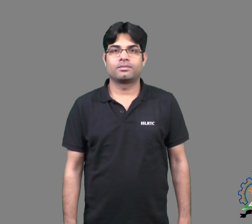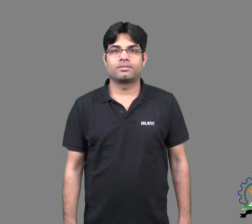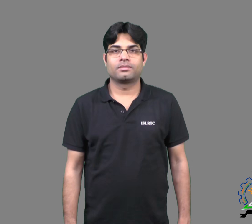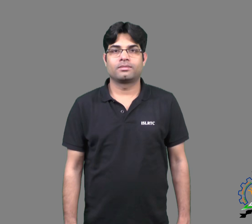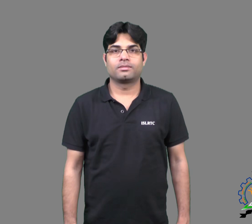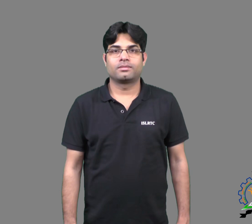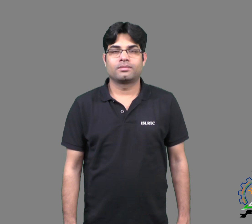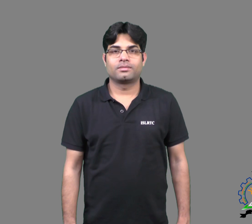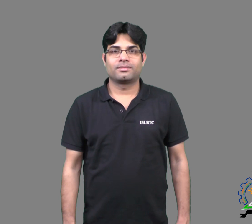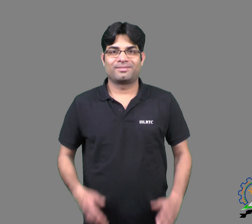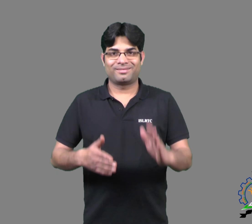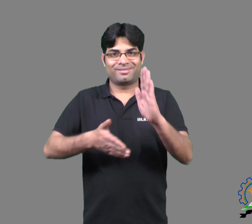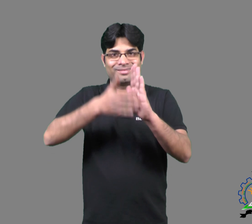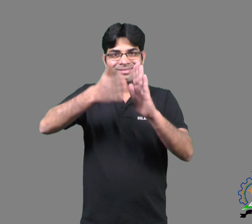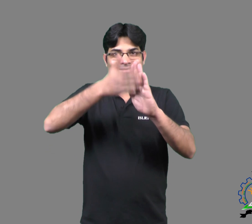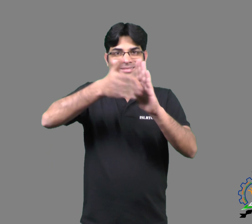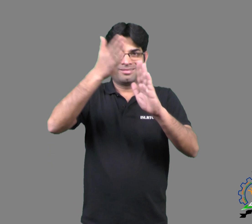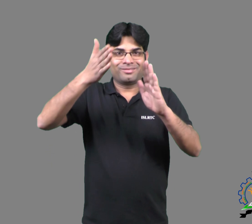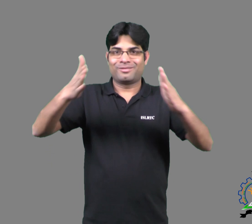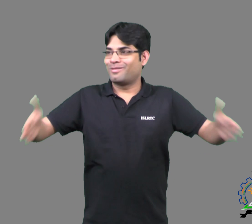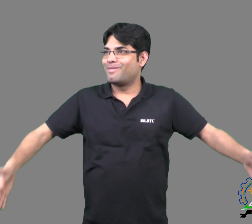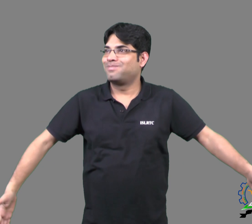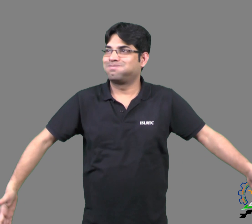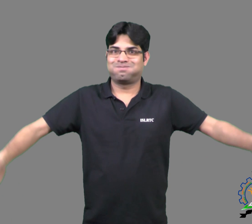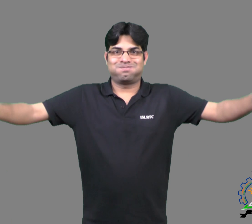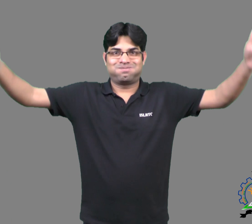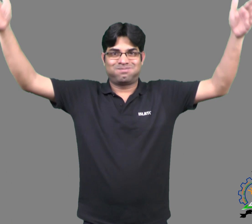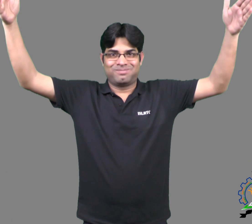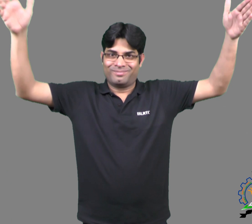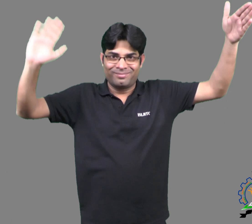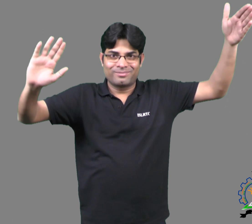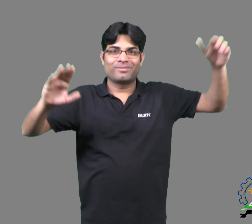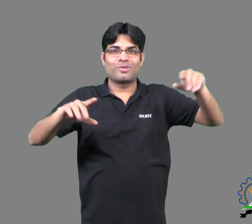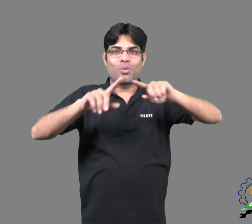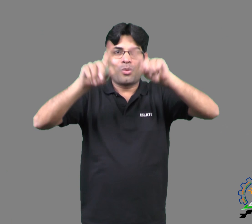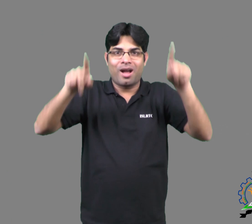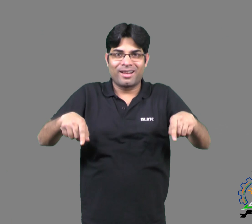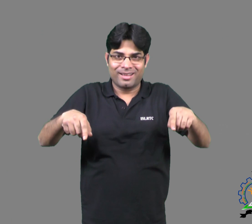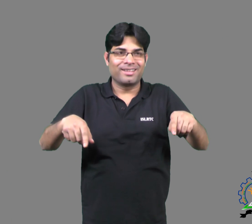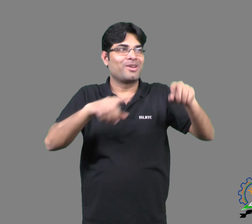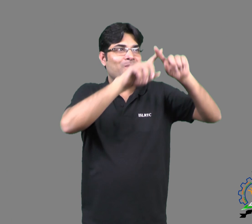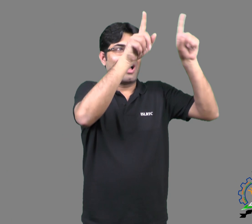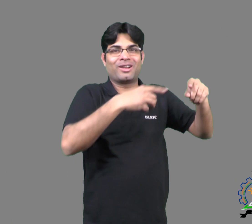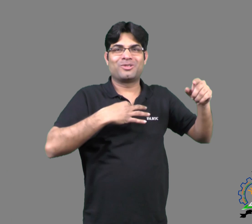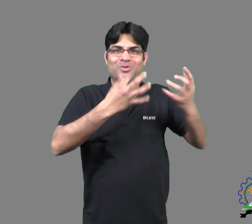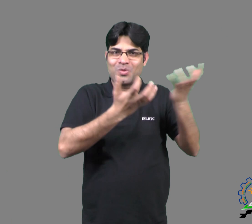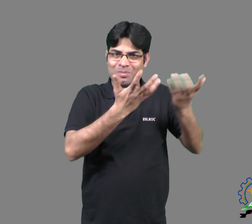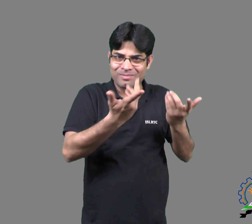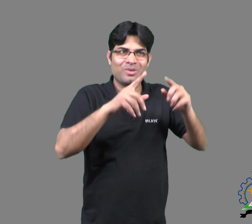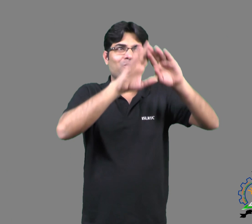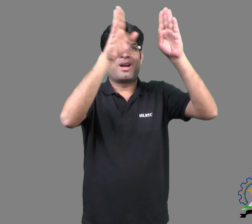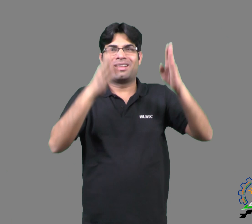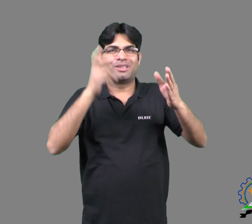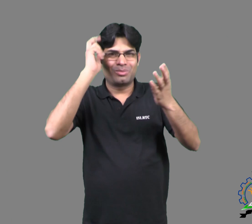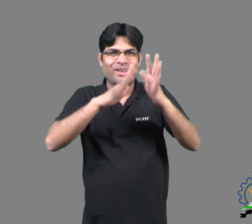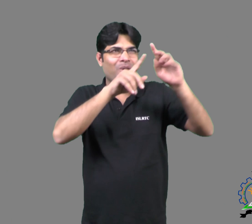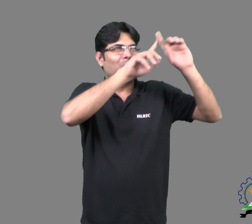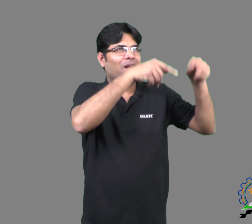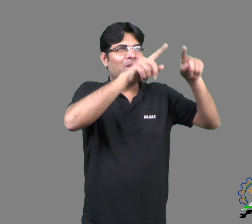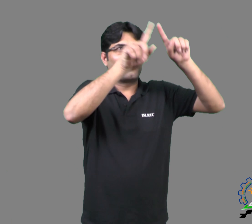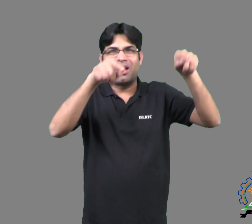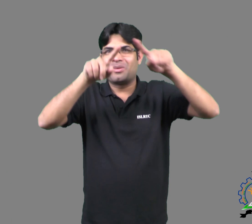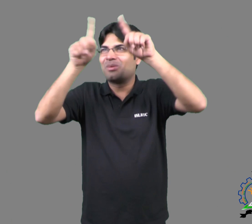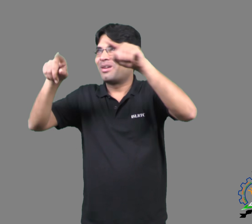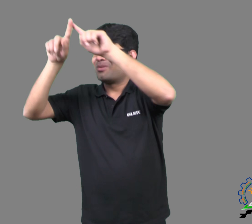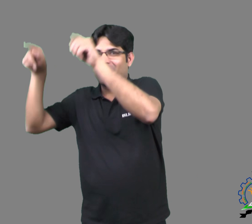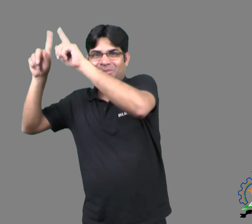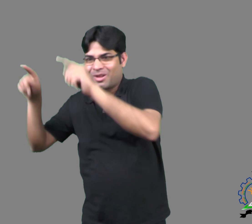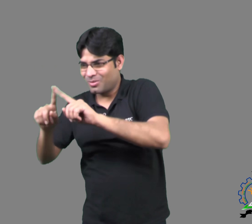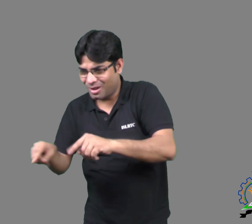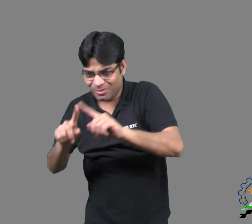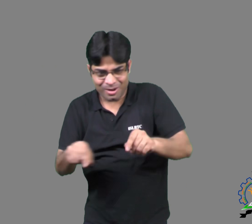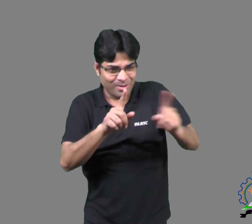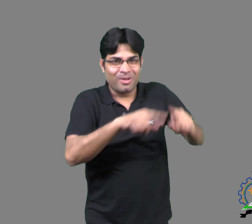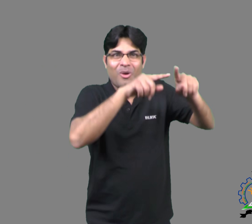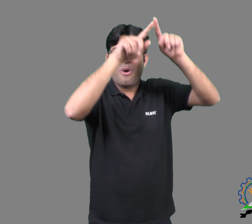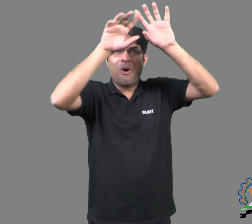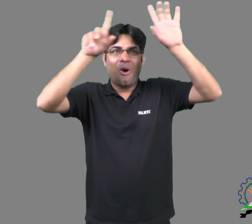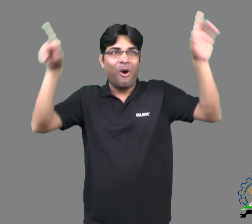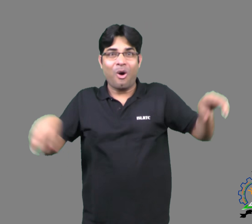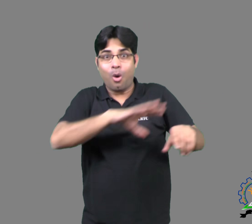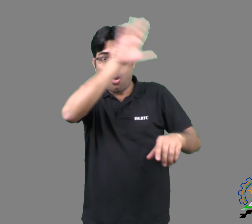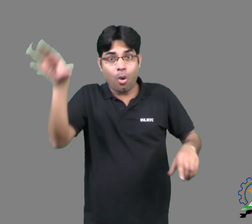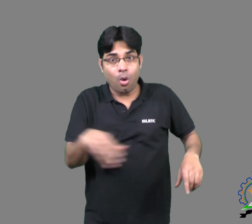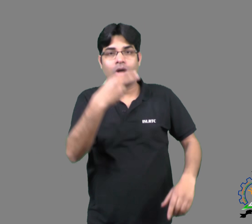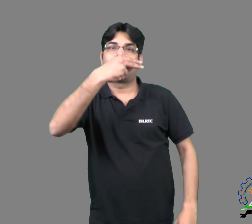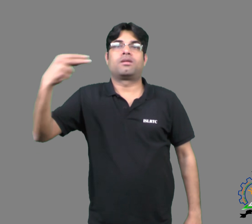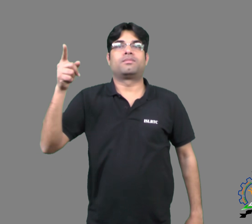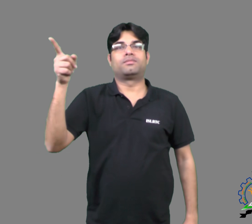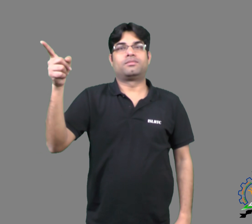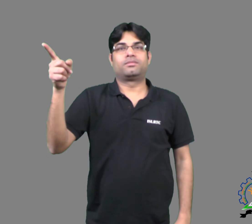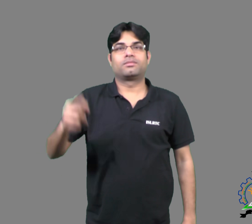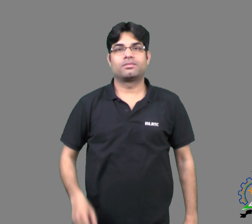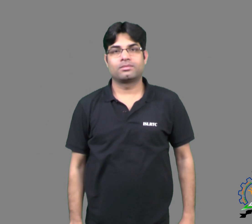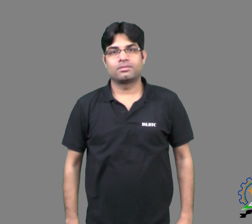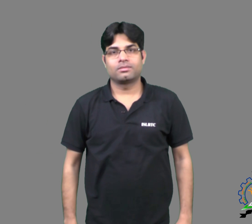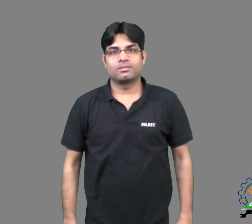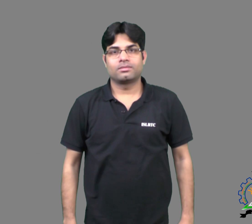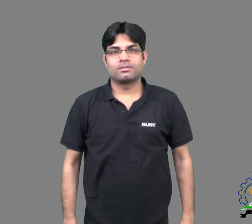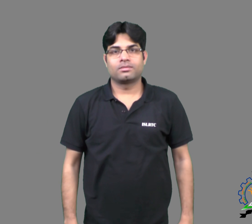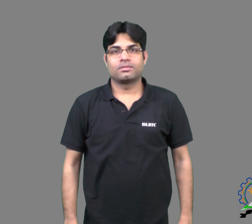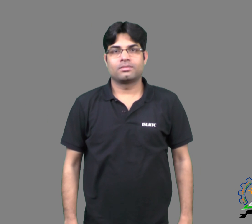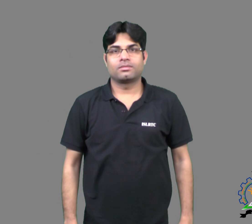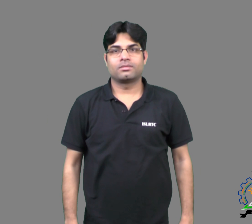Commerical Complexes